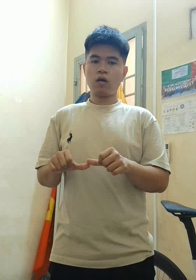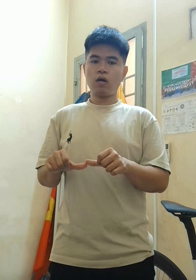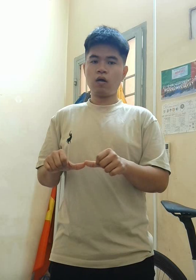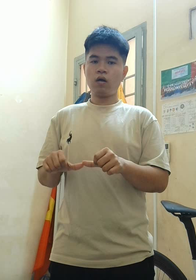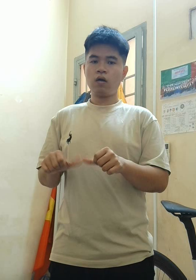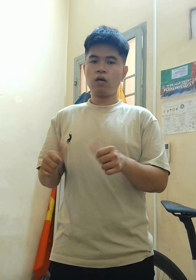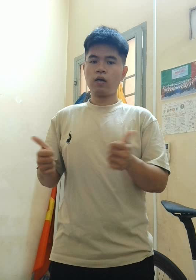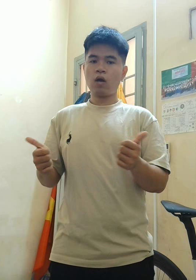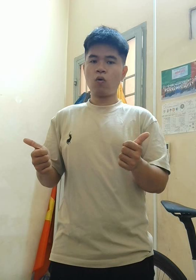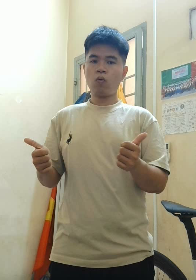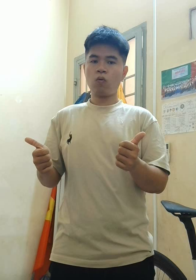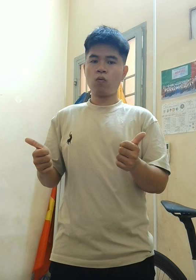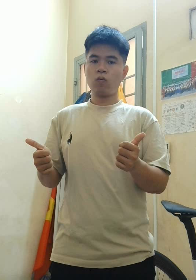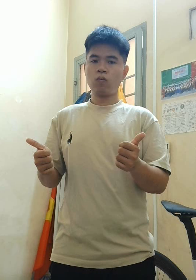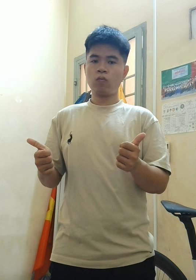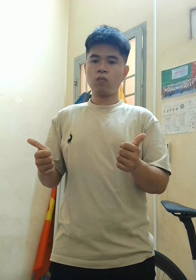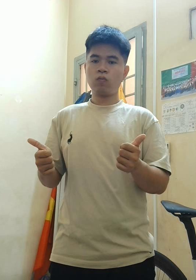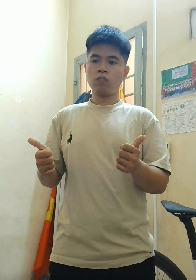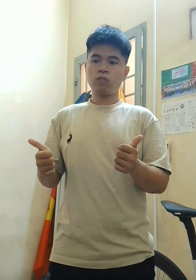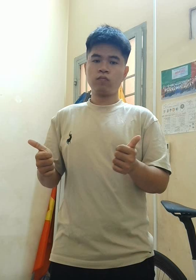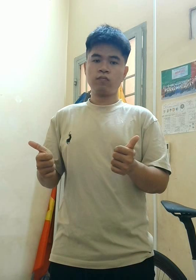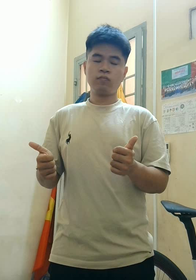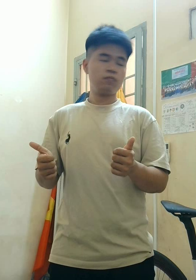o dau